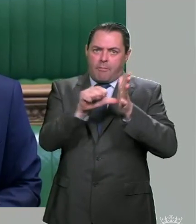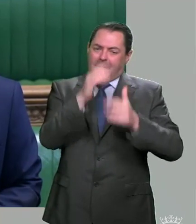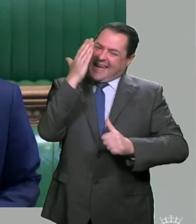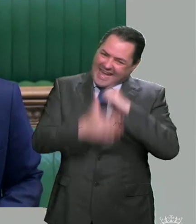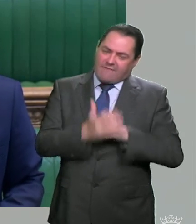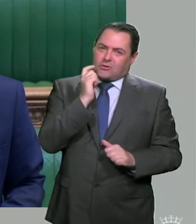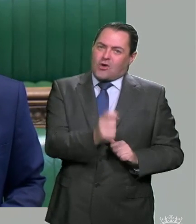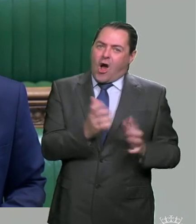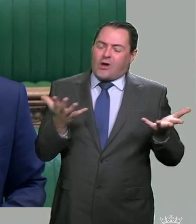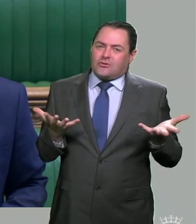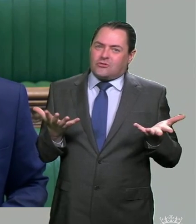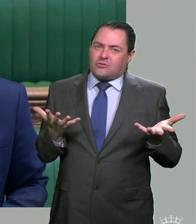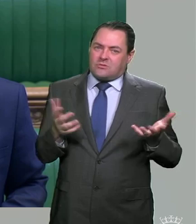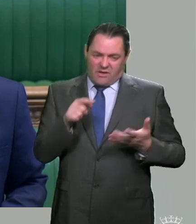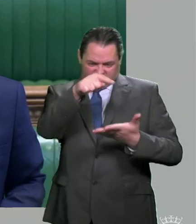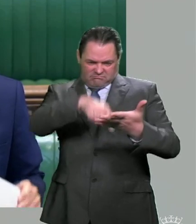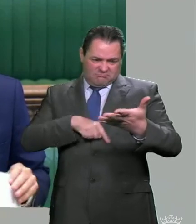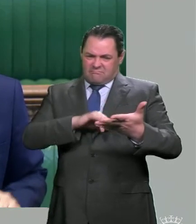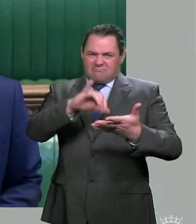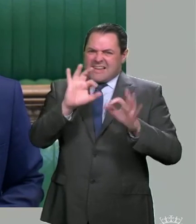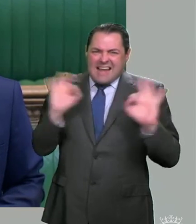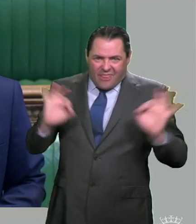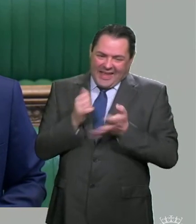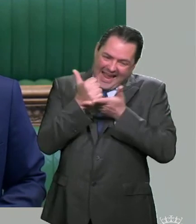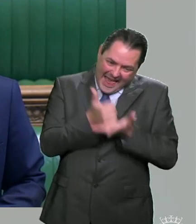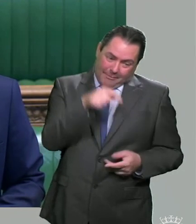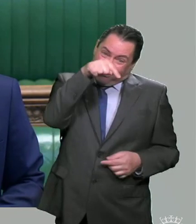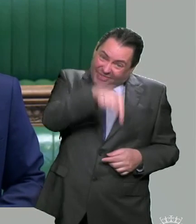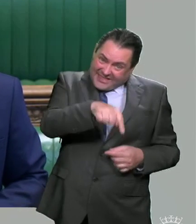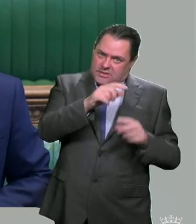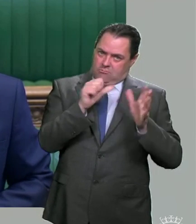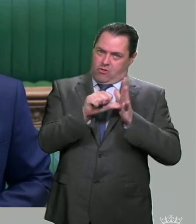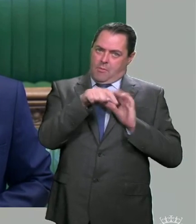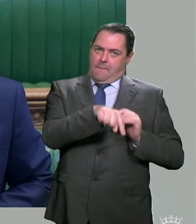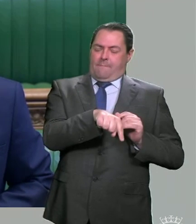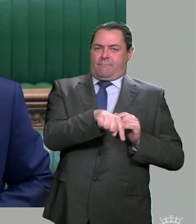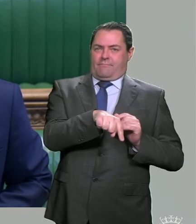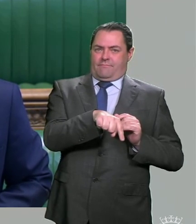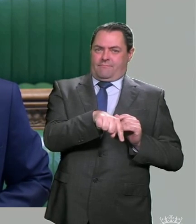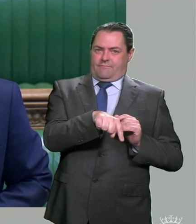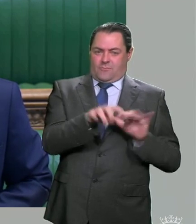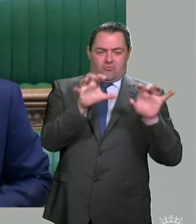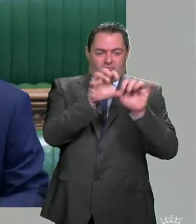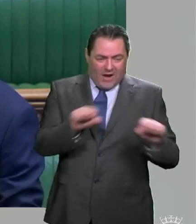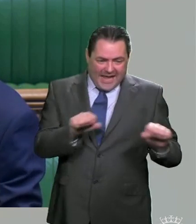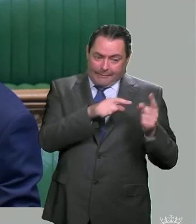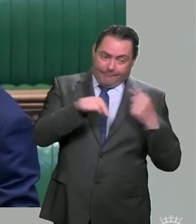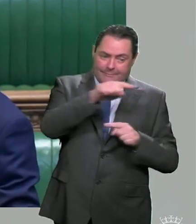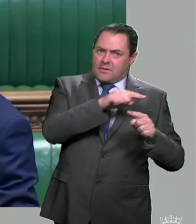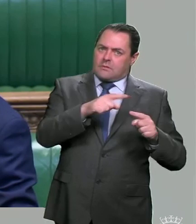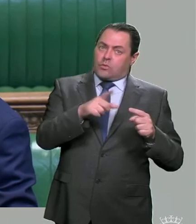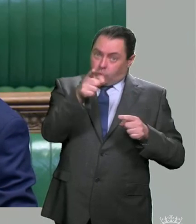The answer is: there is nothing in that Bill. The truth is, victims of rape are being failed.